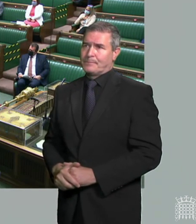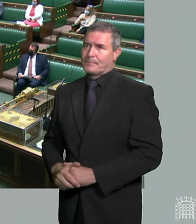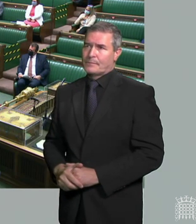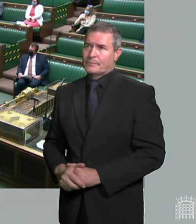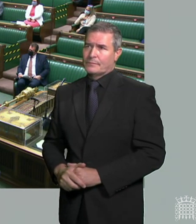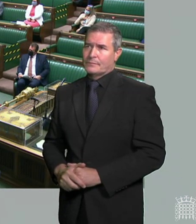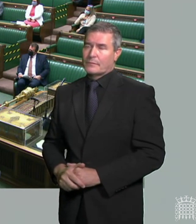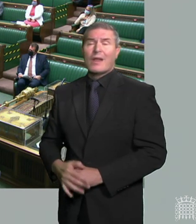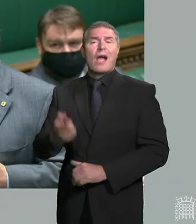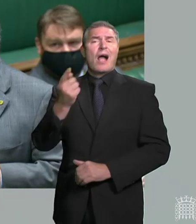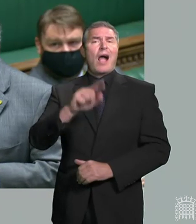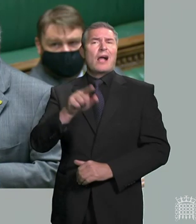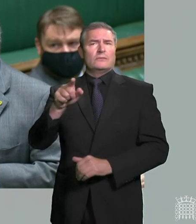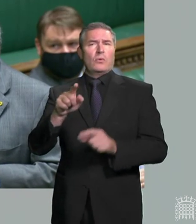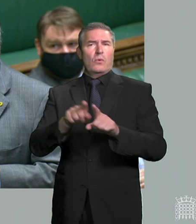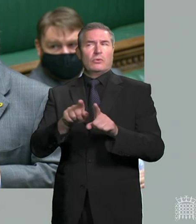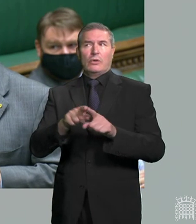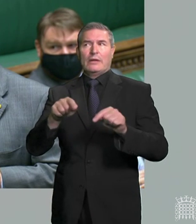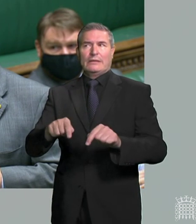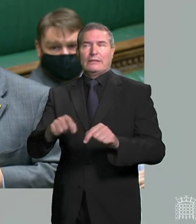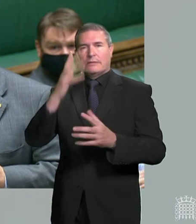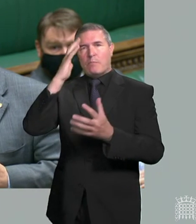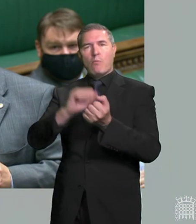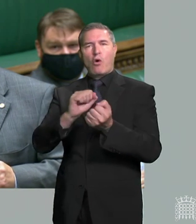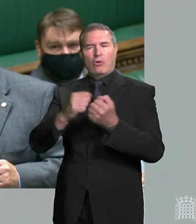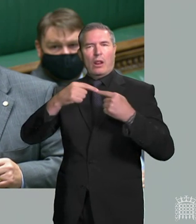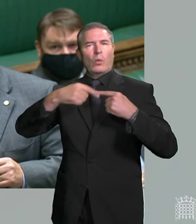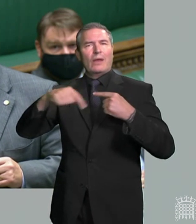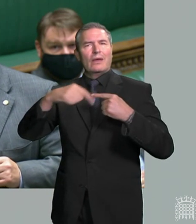Finally, before I move on, this is also Srebrenica Memorial Week.